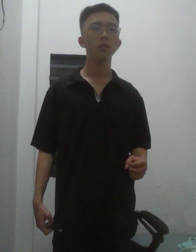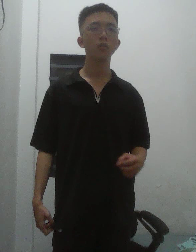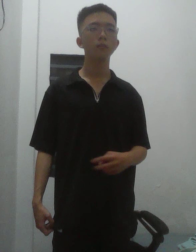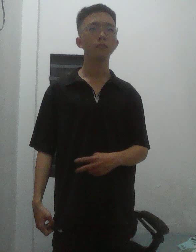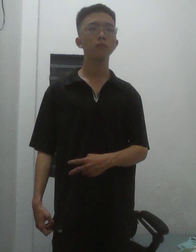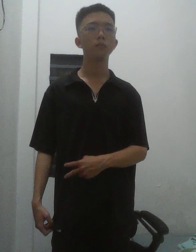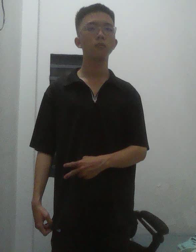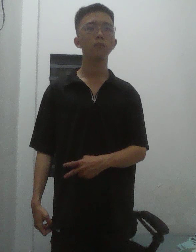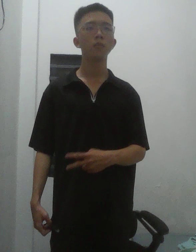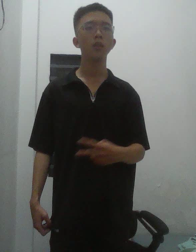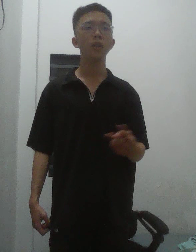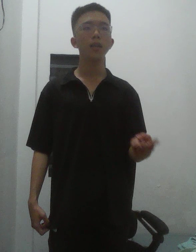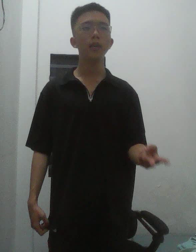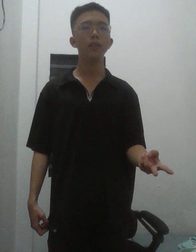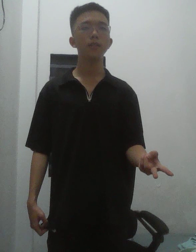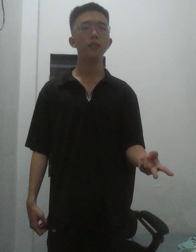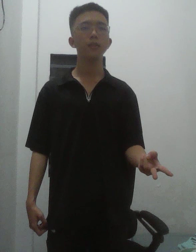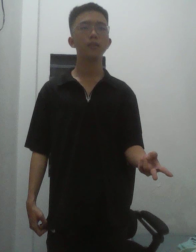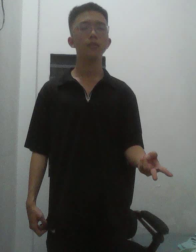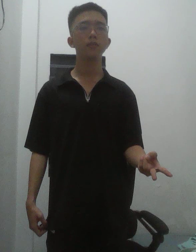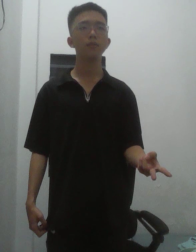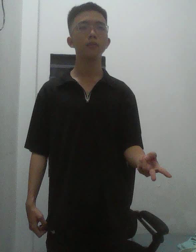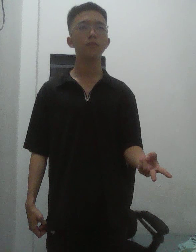it